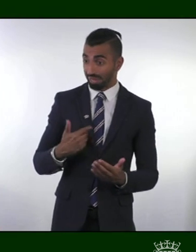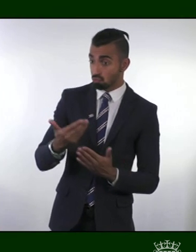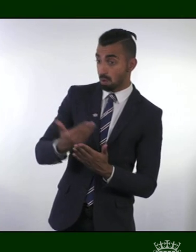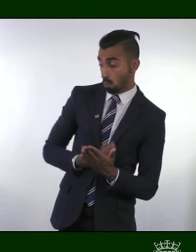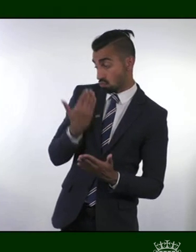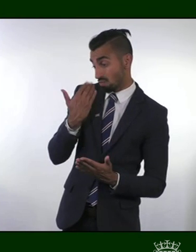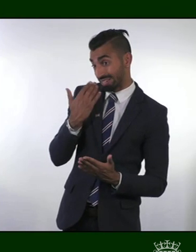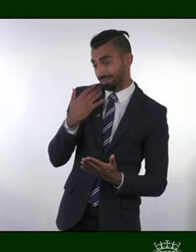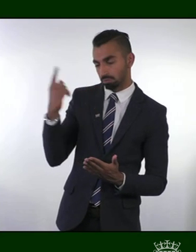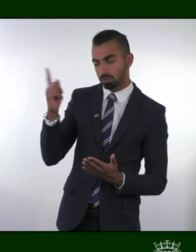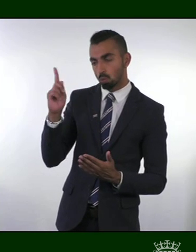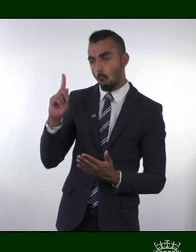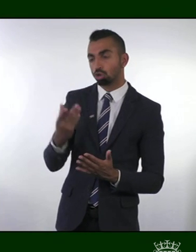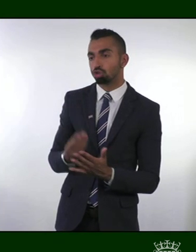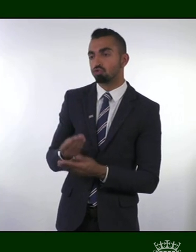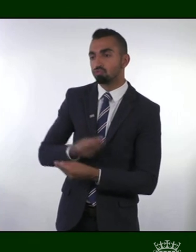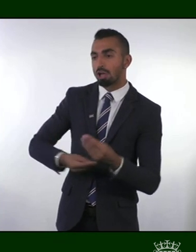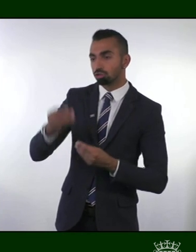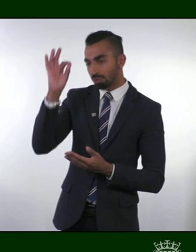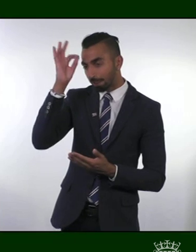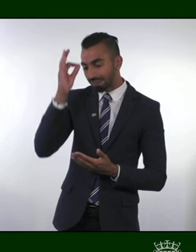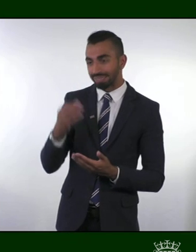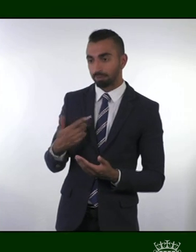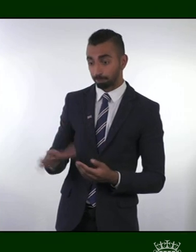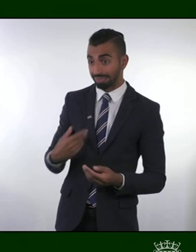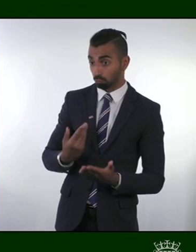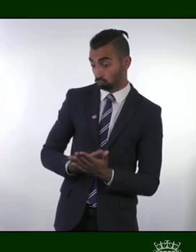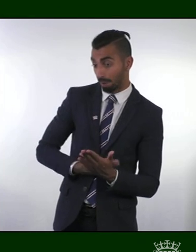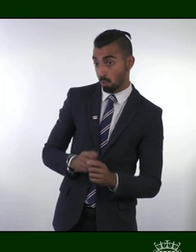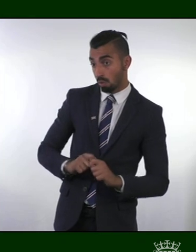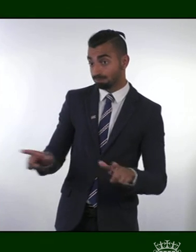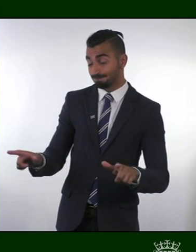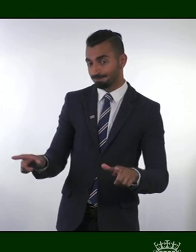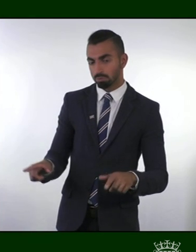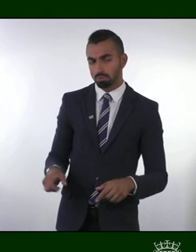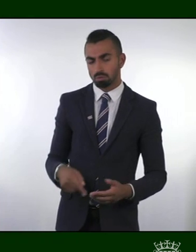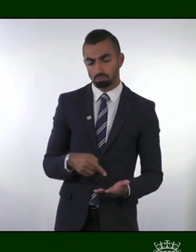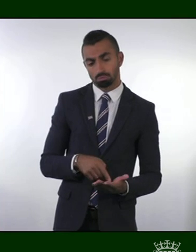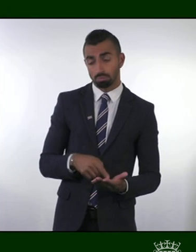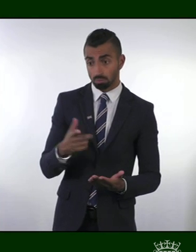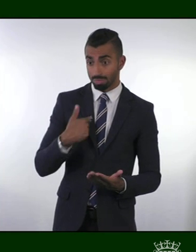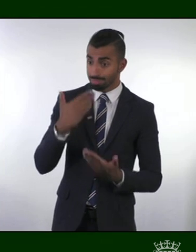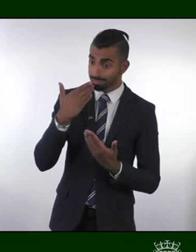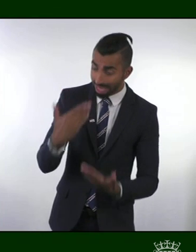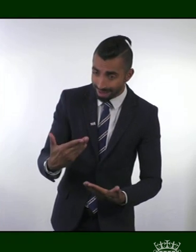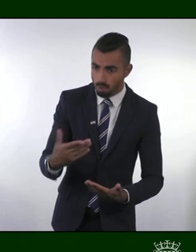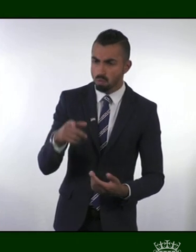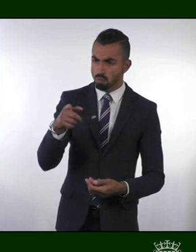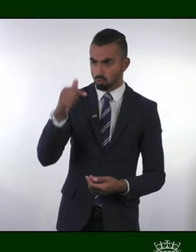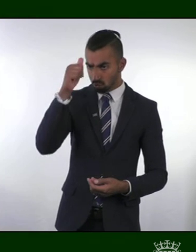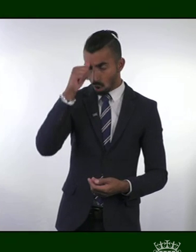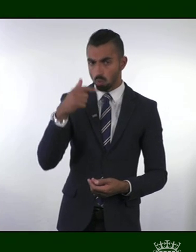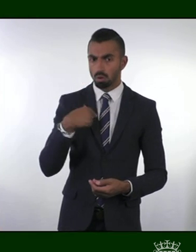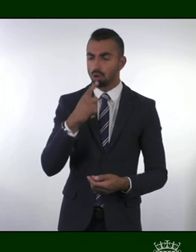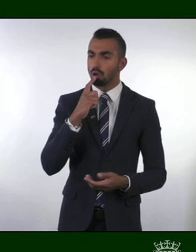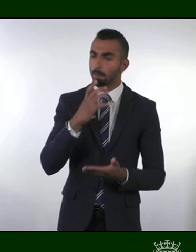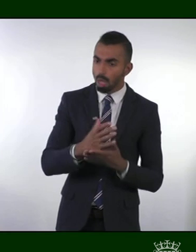may I thank him wholeheartedly for what he has done for the hospitality sector, which will help coastal communities such as those in Harwich and North Essex?